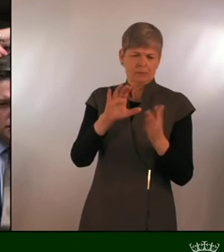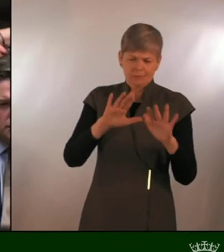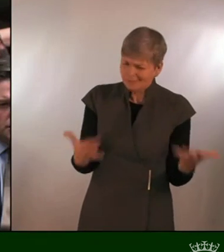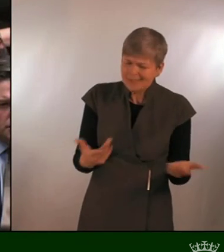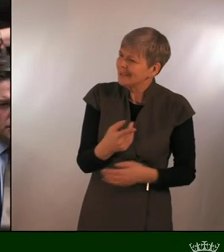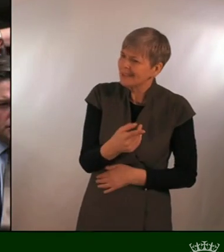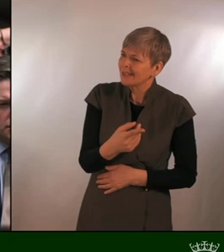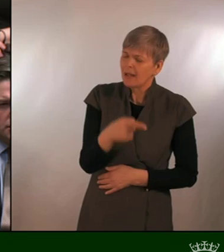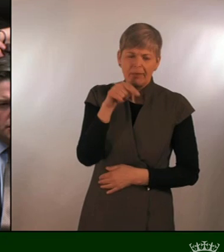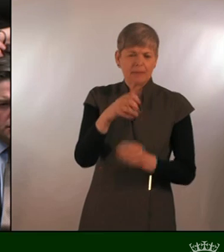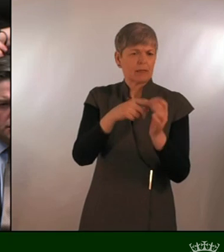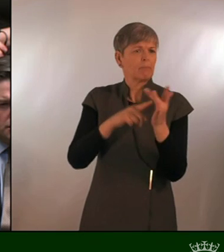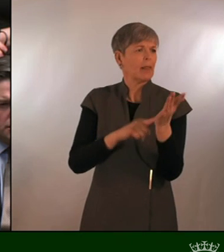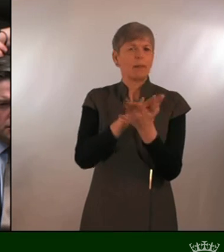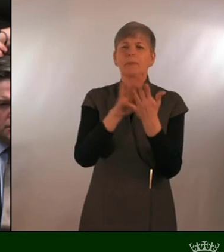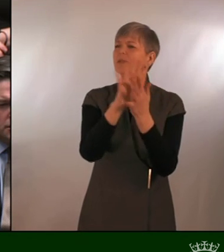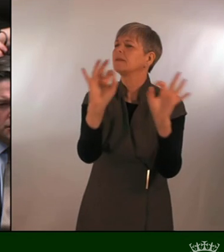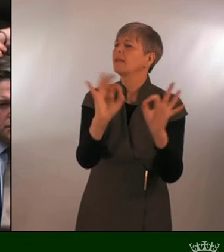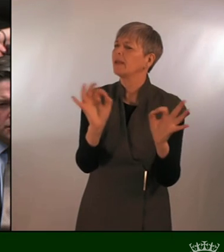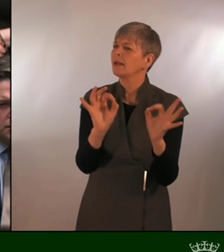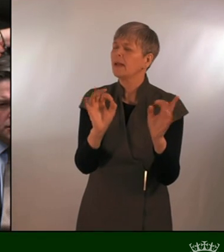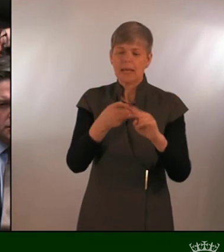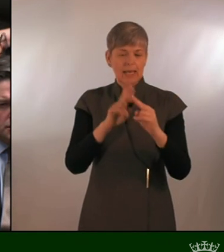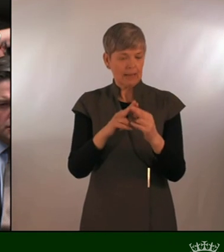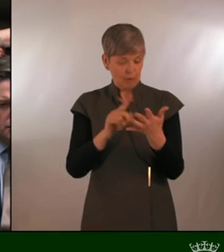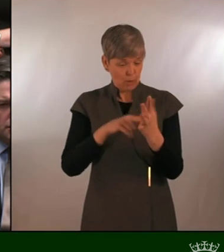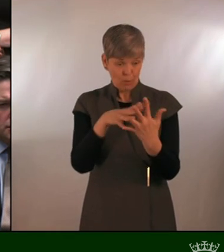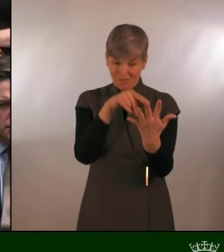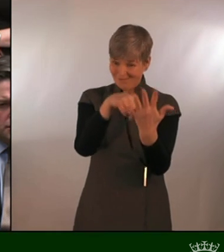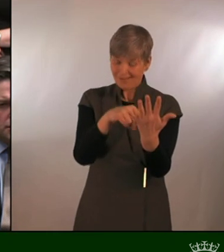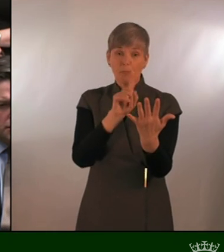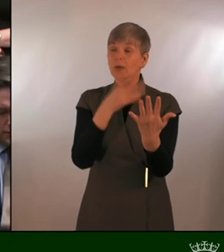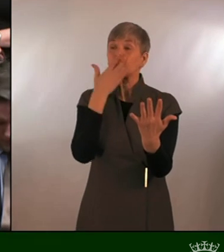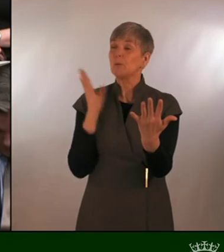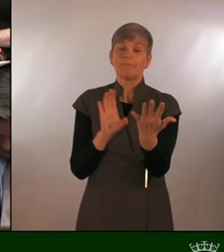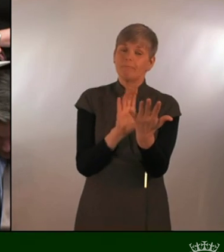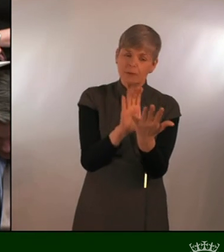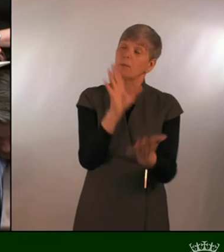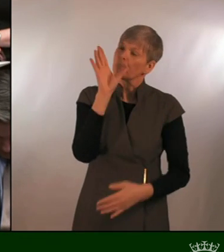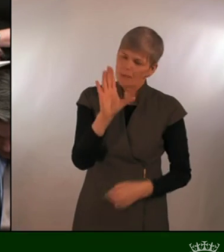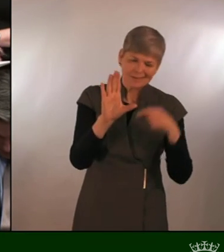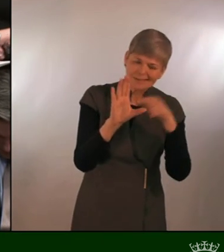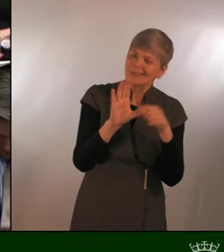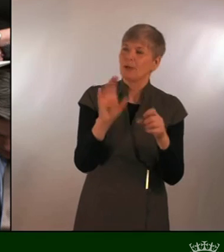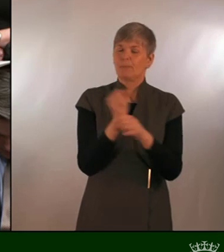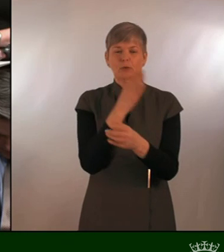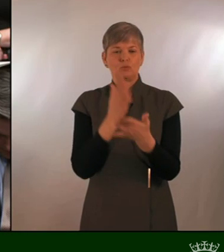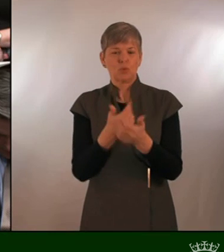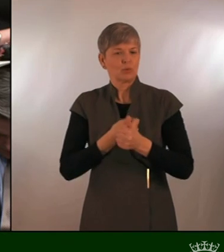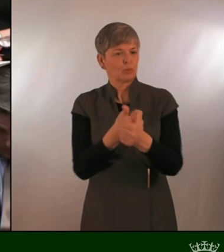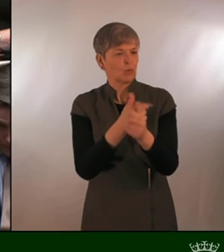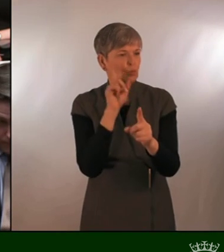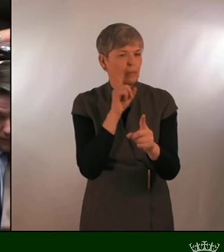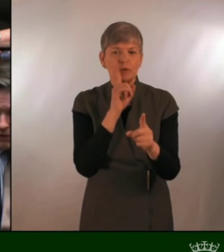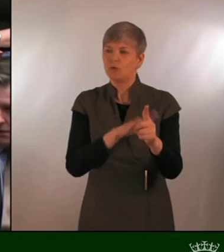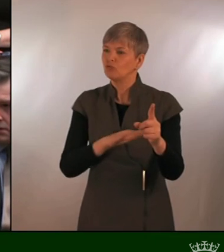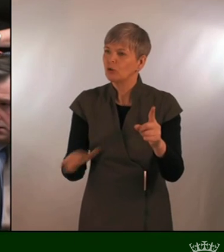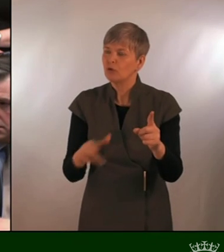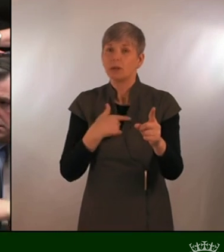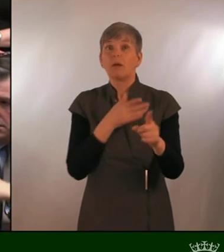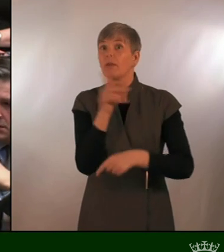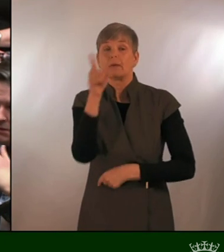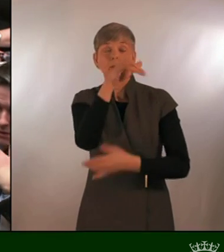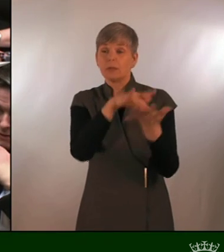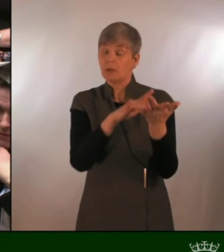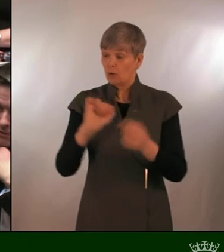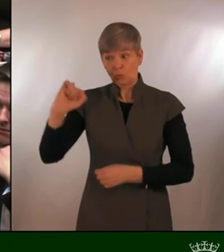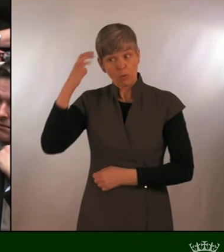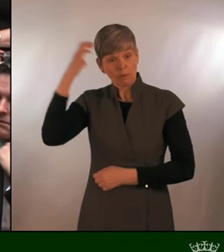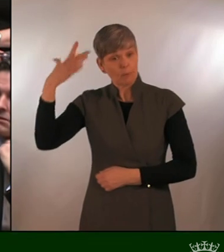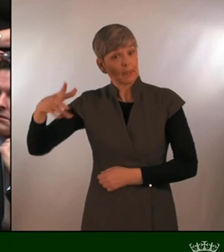There has to be funding to ensure that those who are victims of domestic violence get the support they need in the centres they need, which are underfunded by this Government.